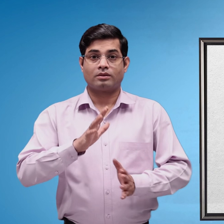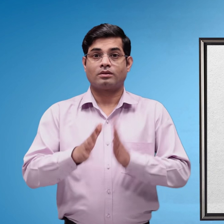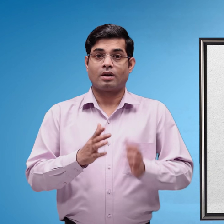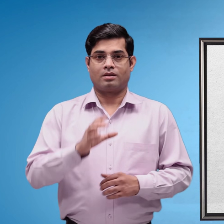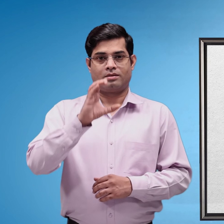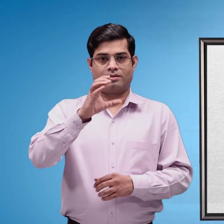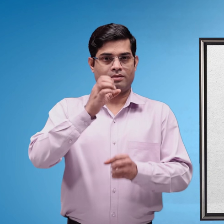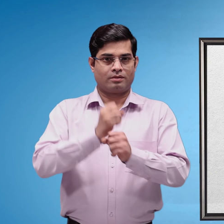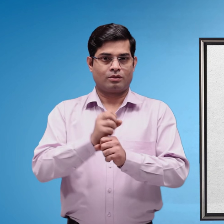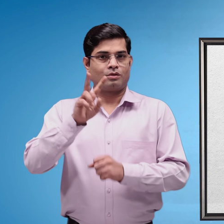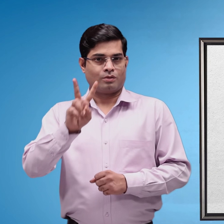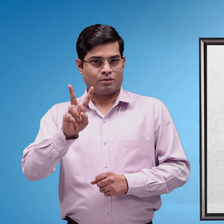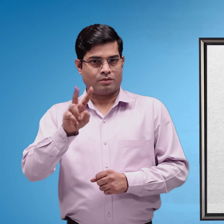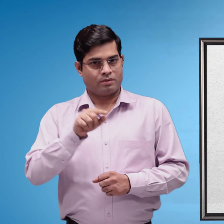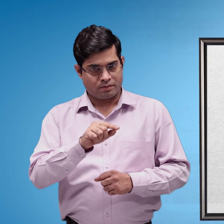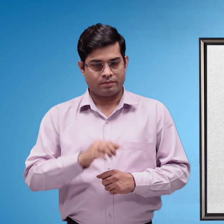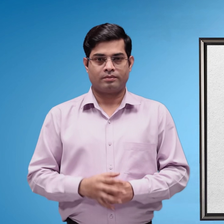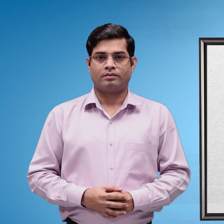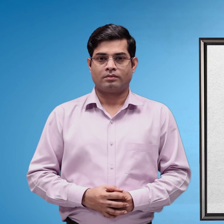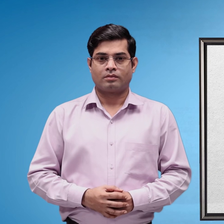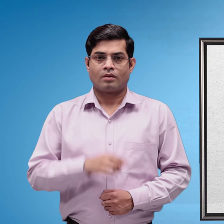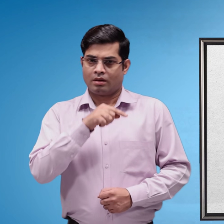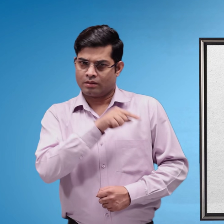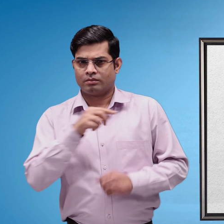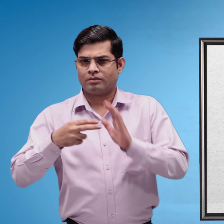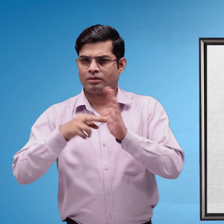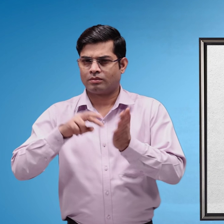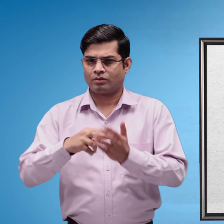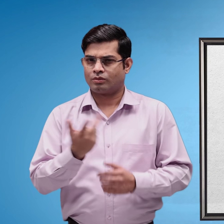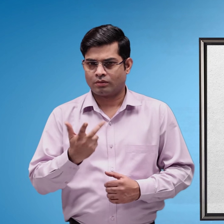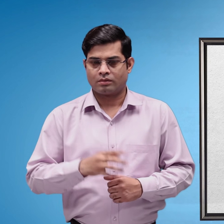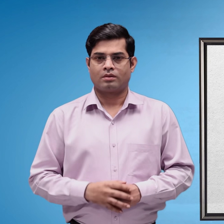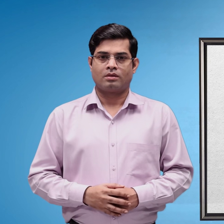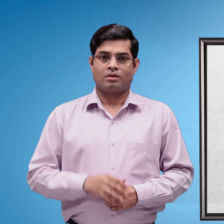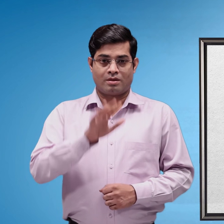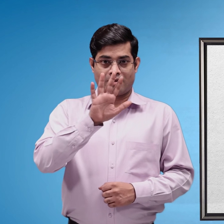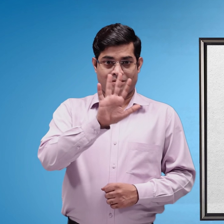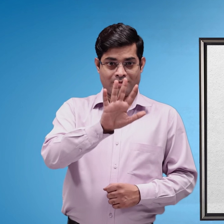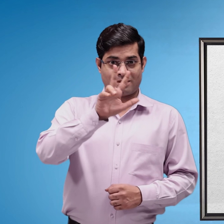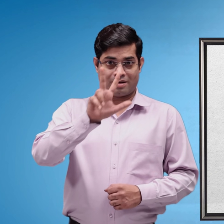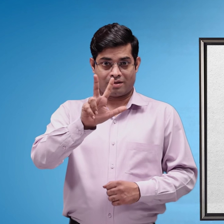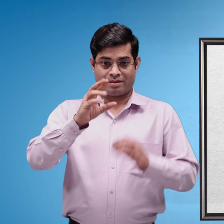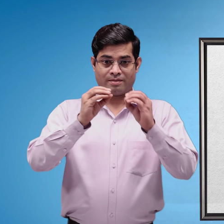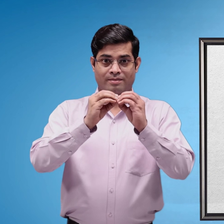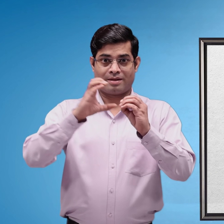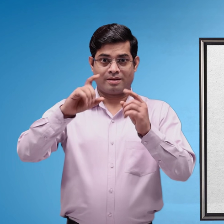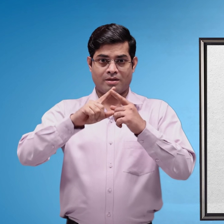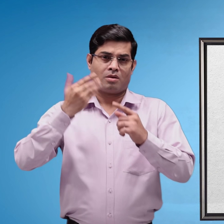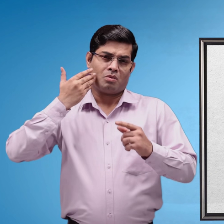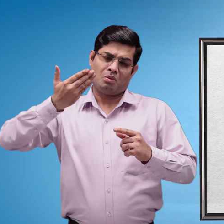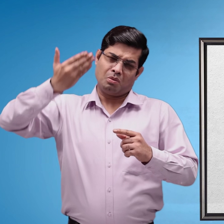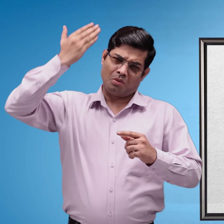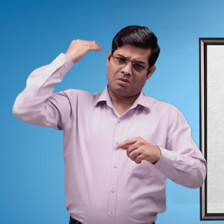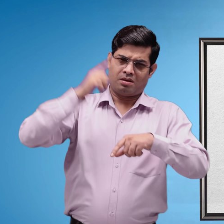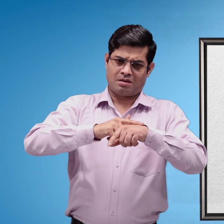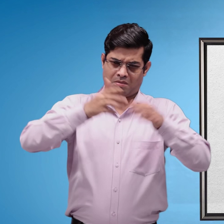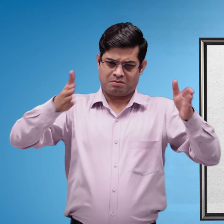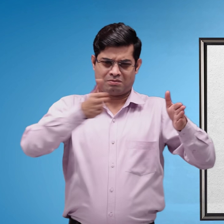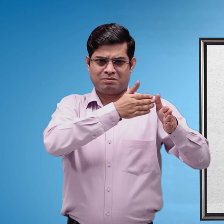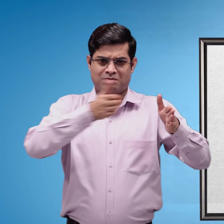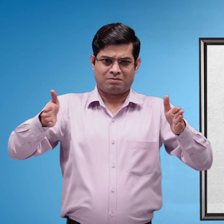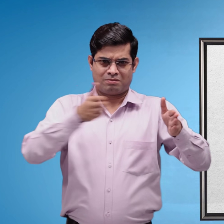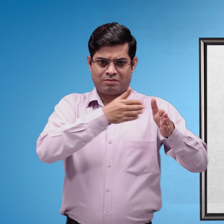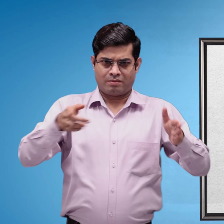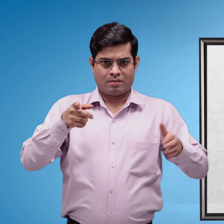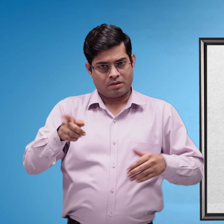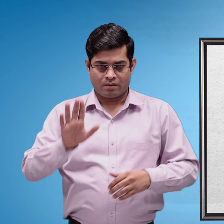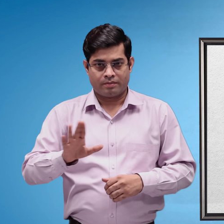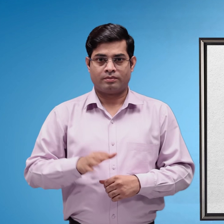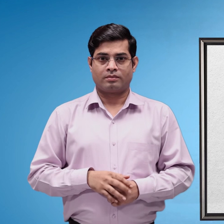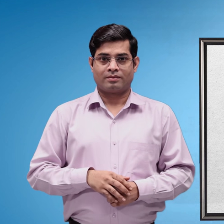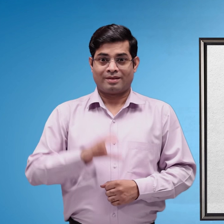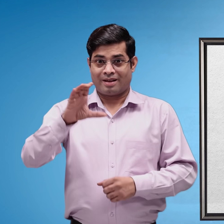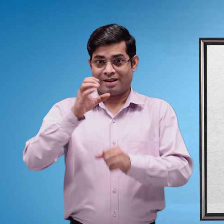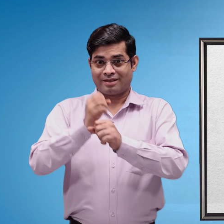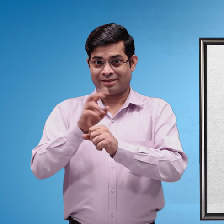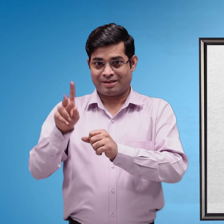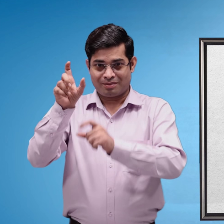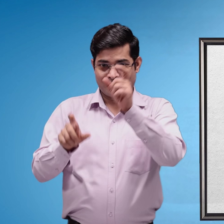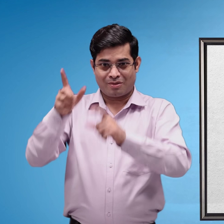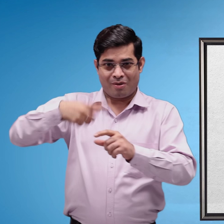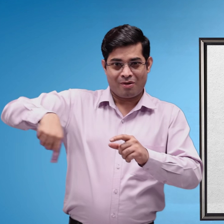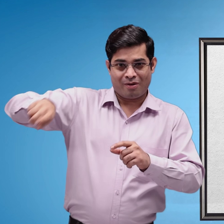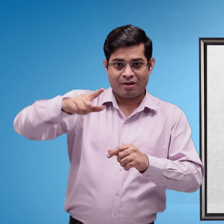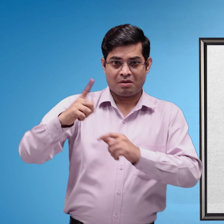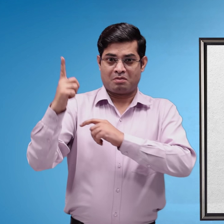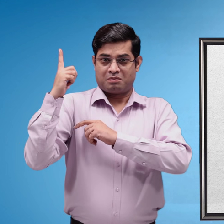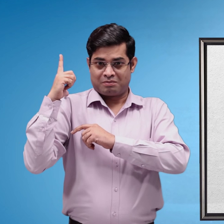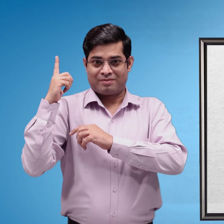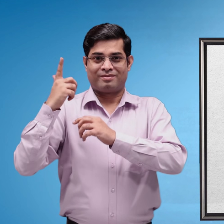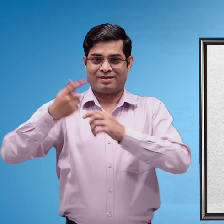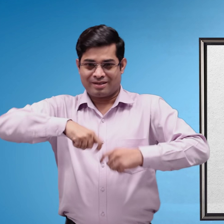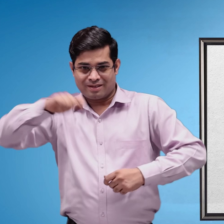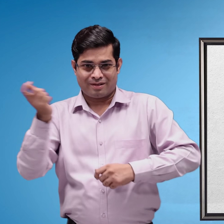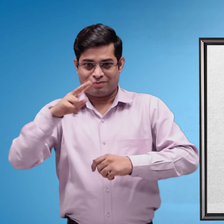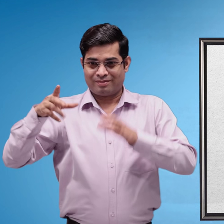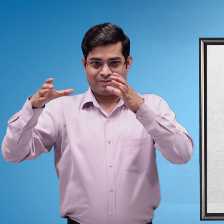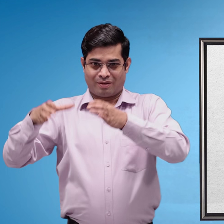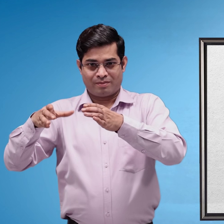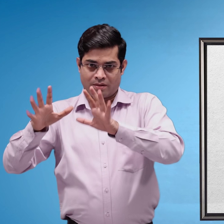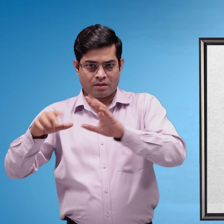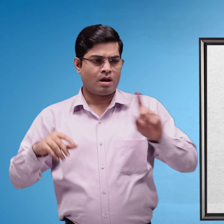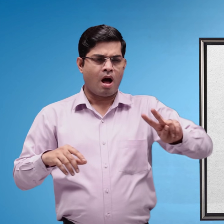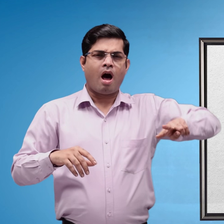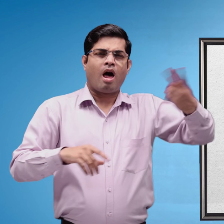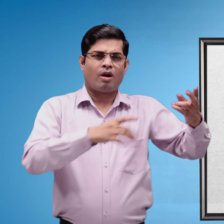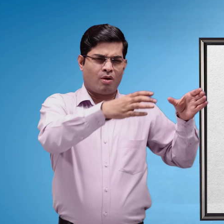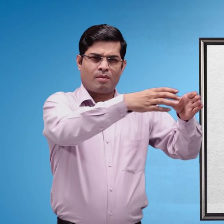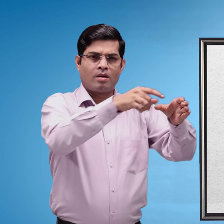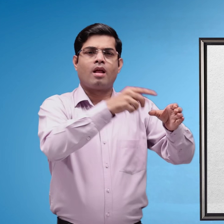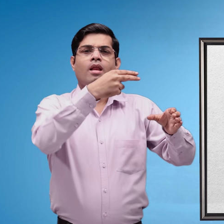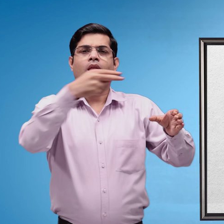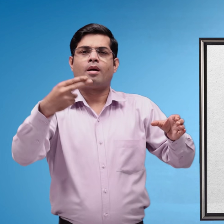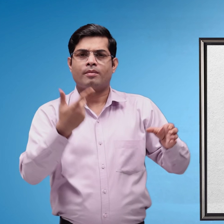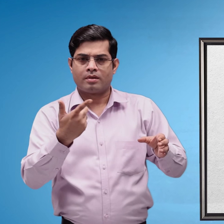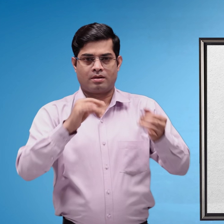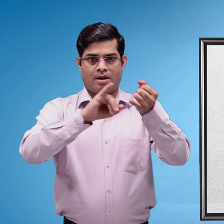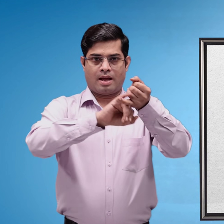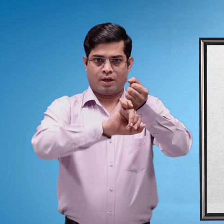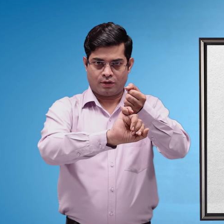Chandragupta II / Vikramaditya This is the sign name of Chandragupta II. The era beginning in the 58 BCE is associated with Gupta king, Chandragupta II. He led an expedition to western India,